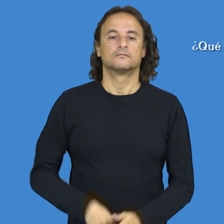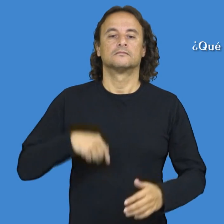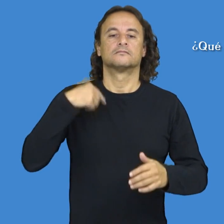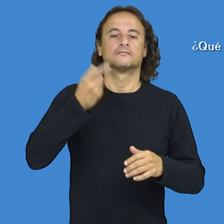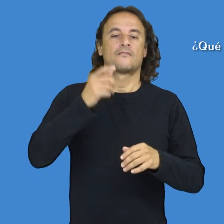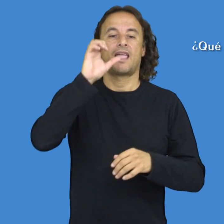despues